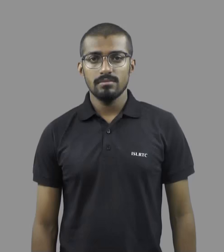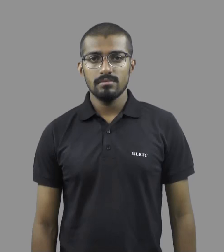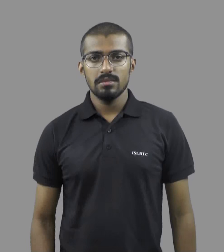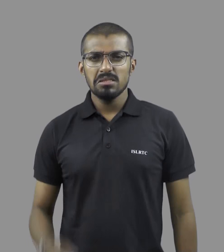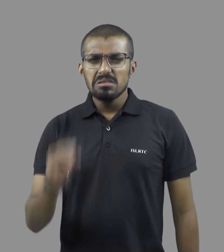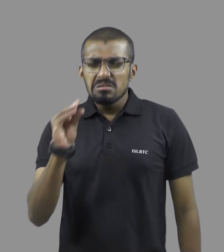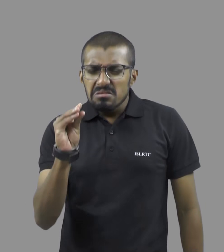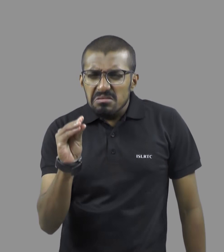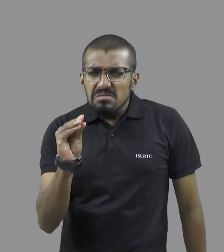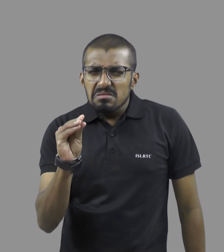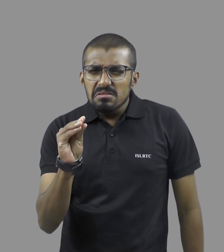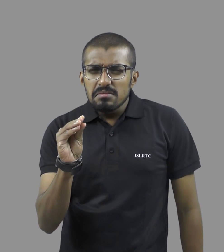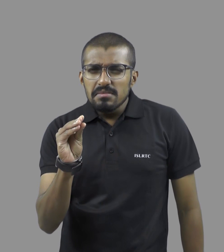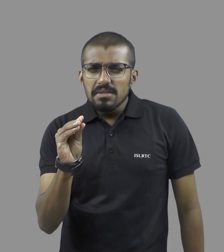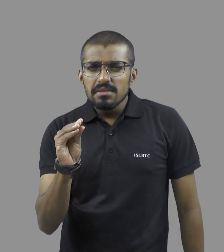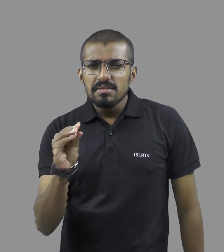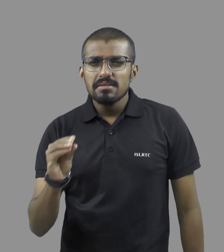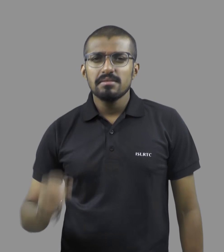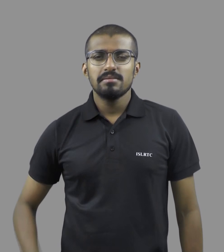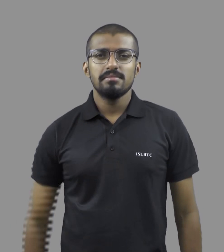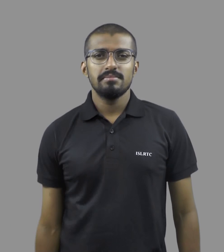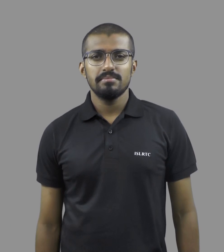Little Meager